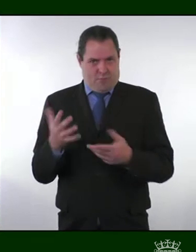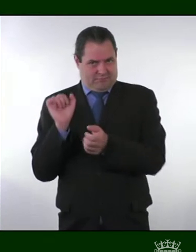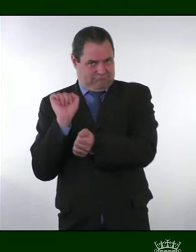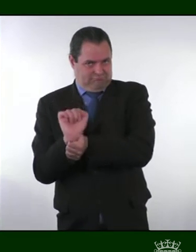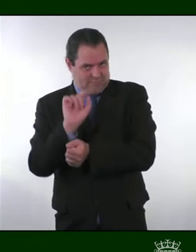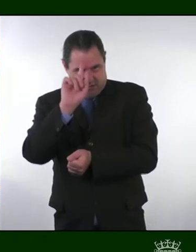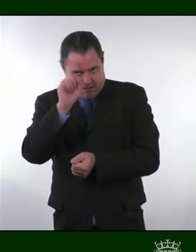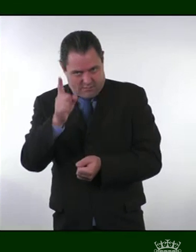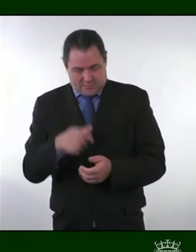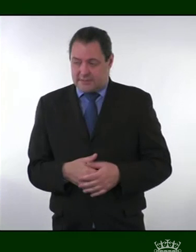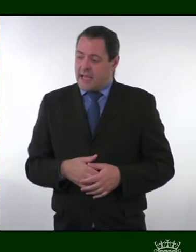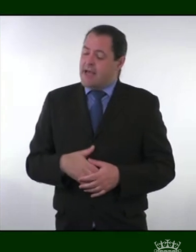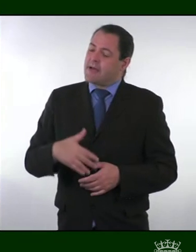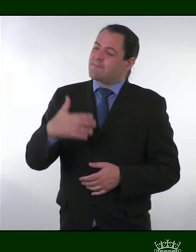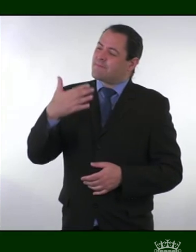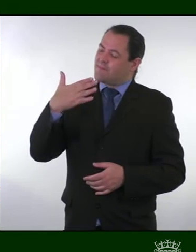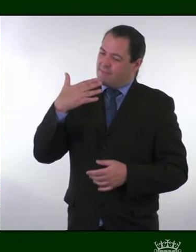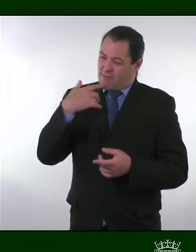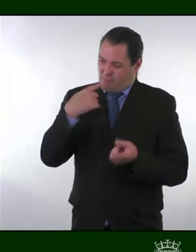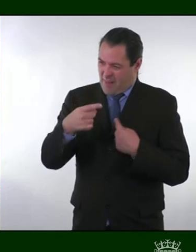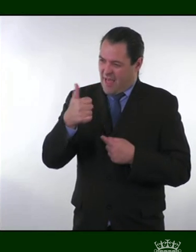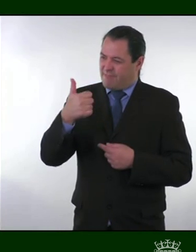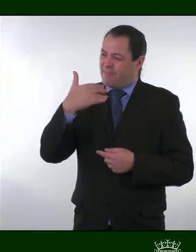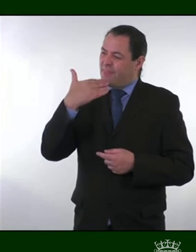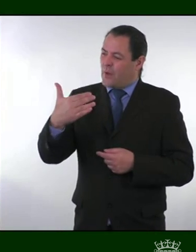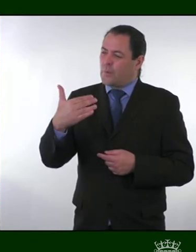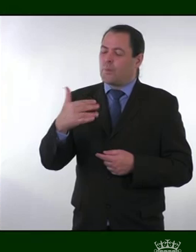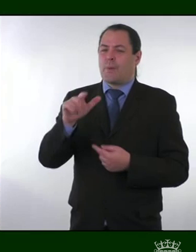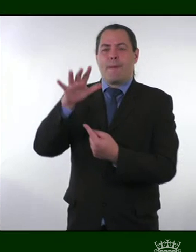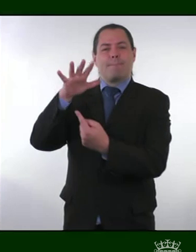I thank my honourable Friend, who raises an important point.